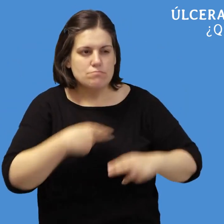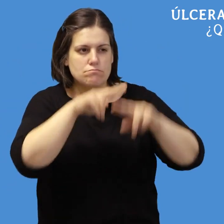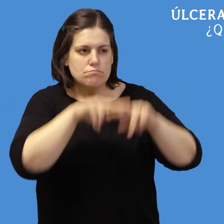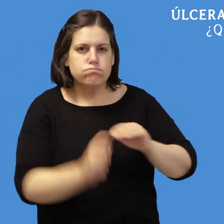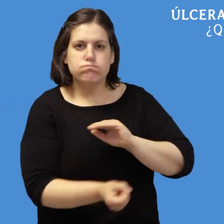revisar